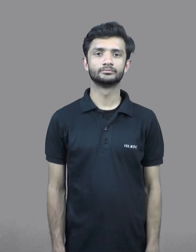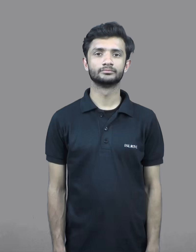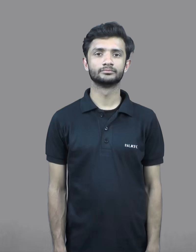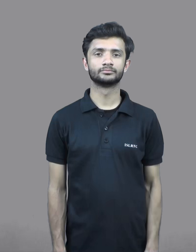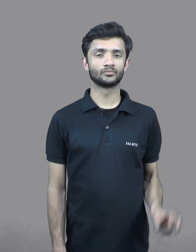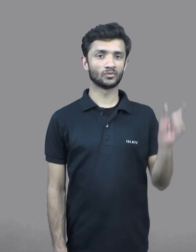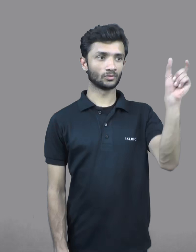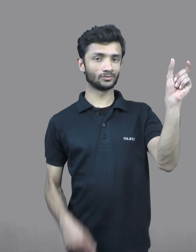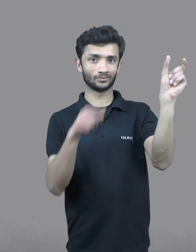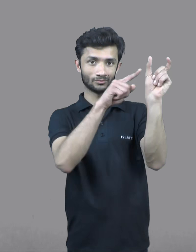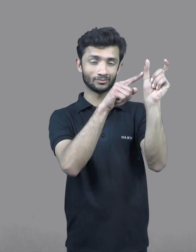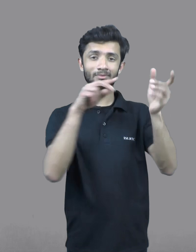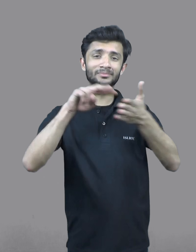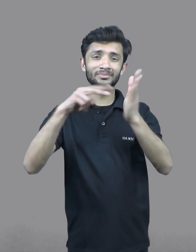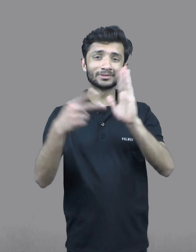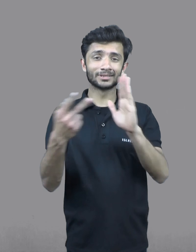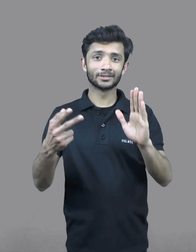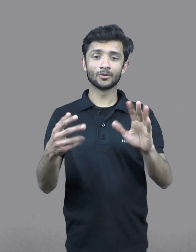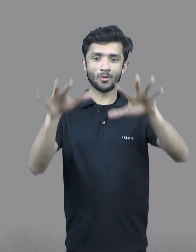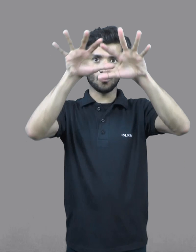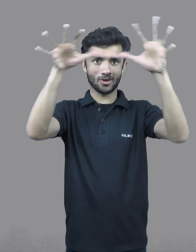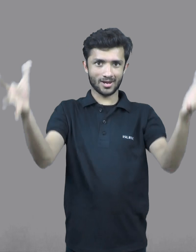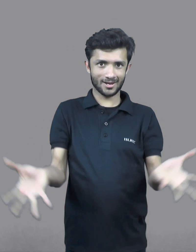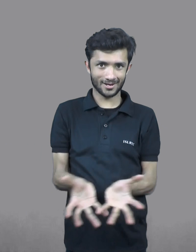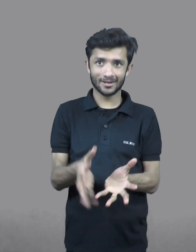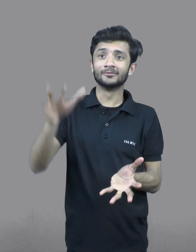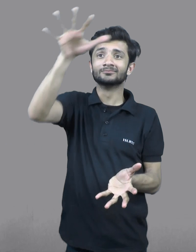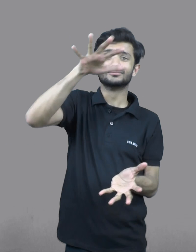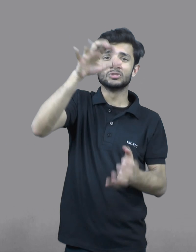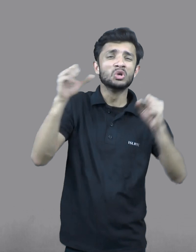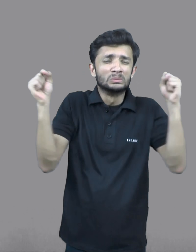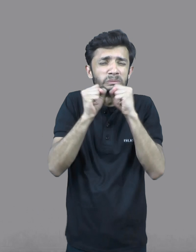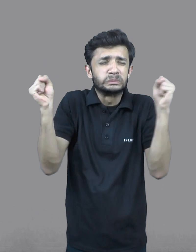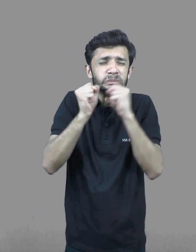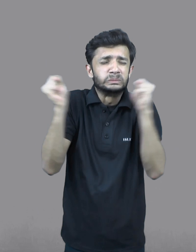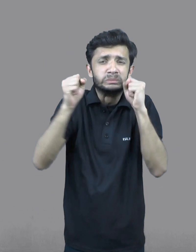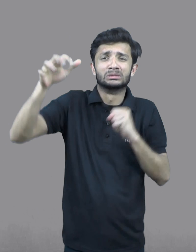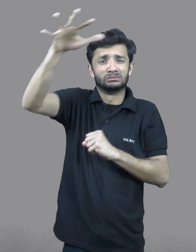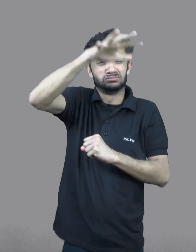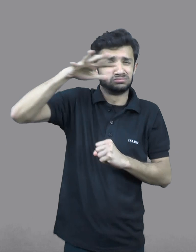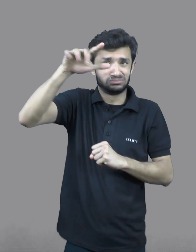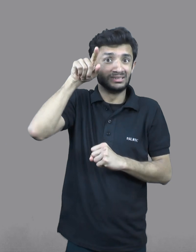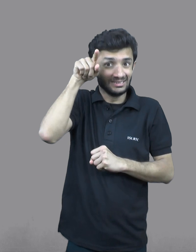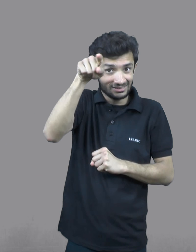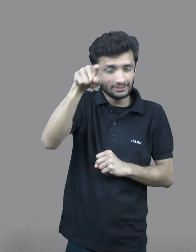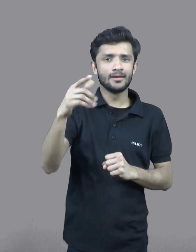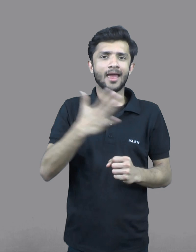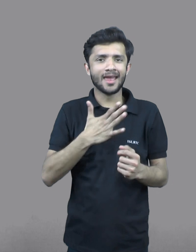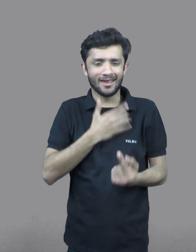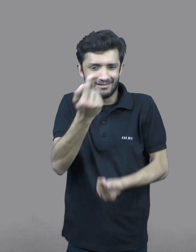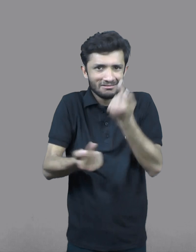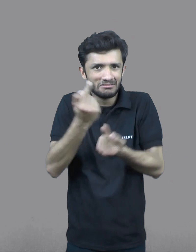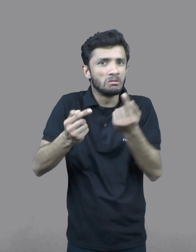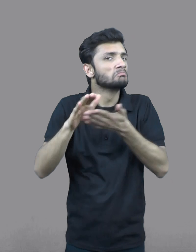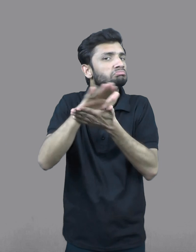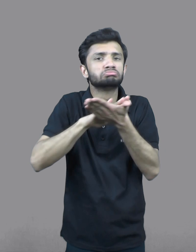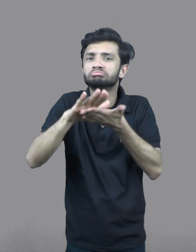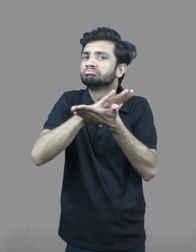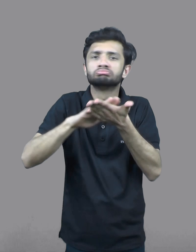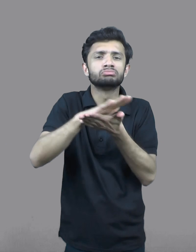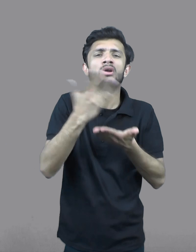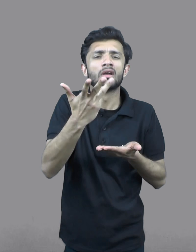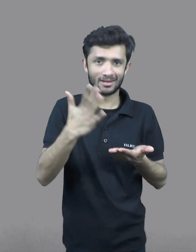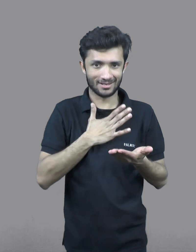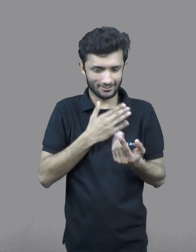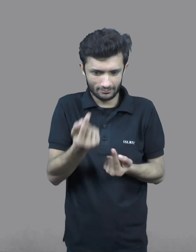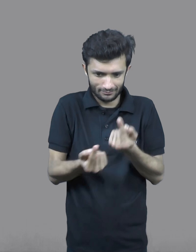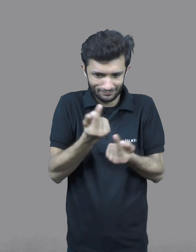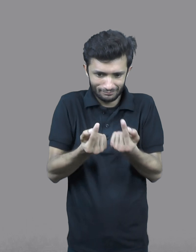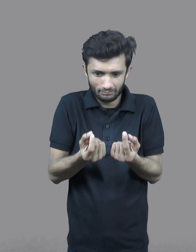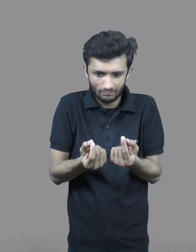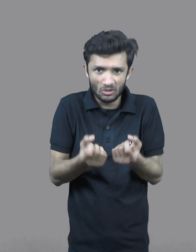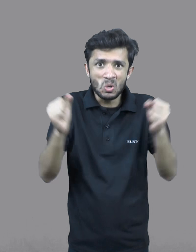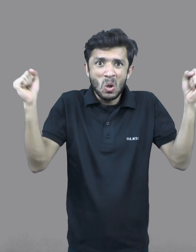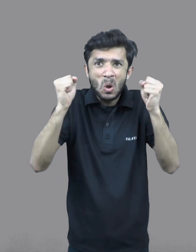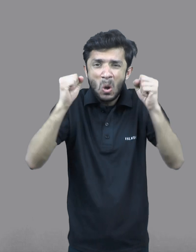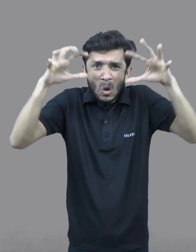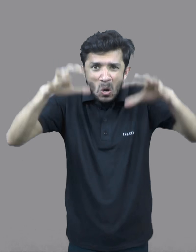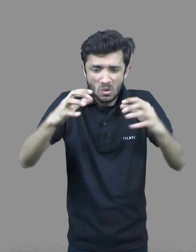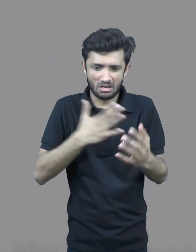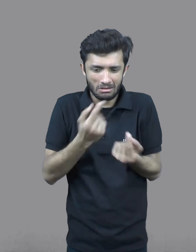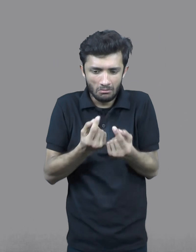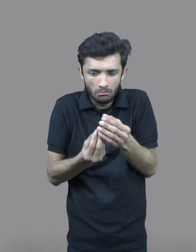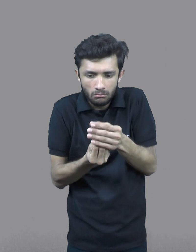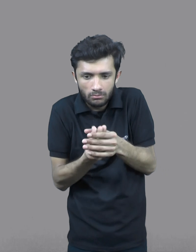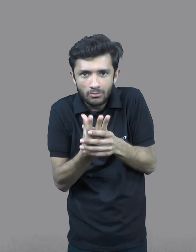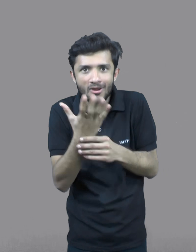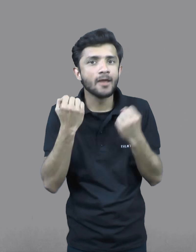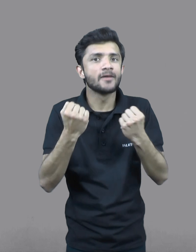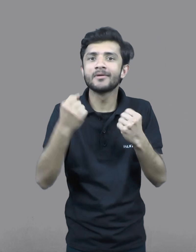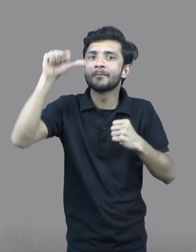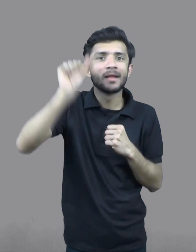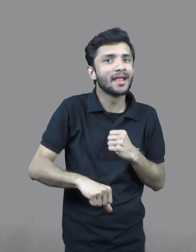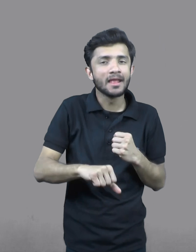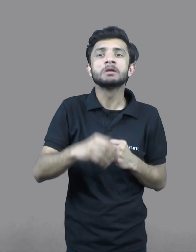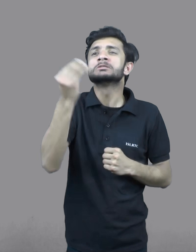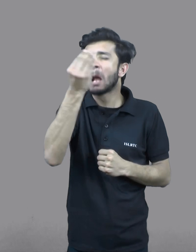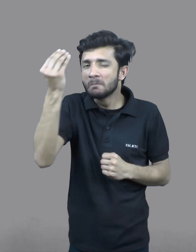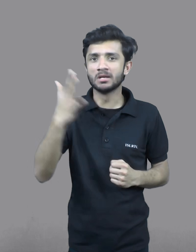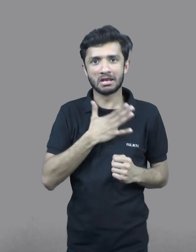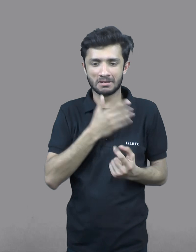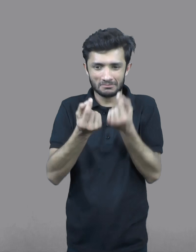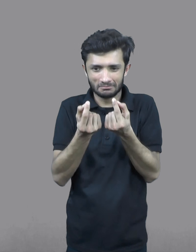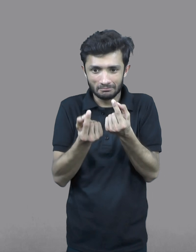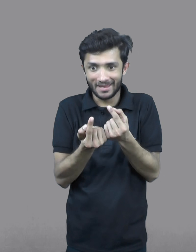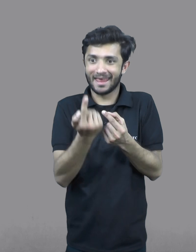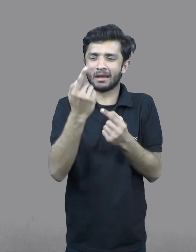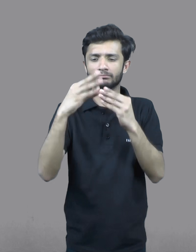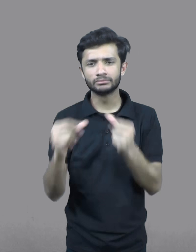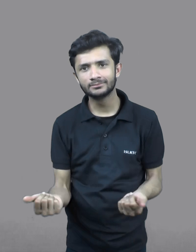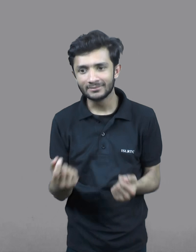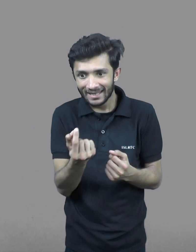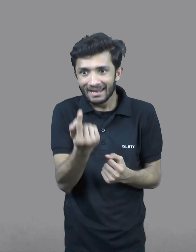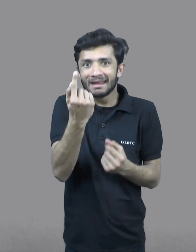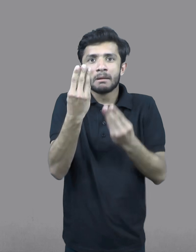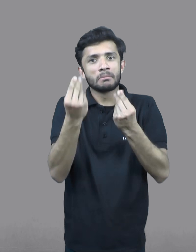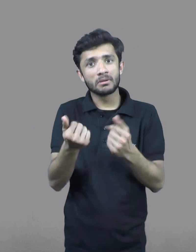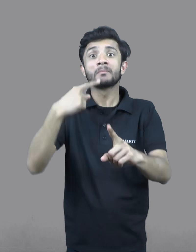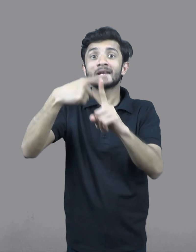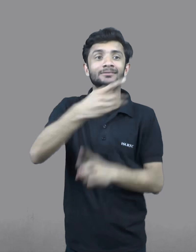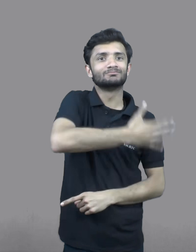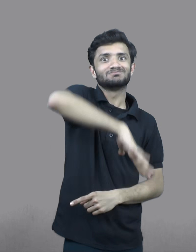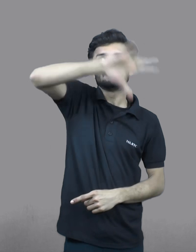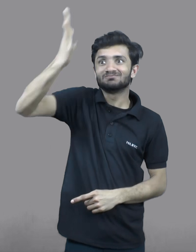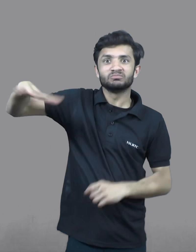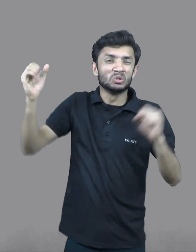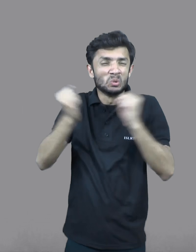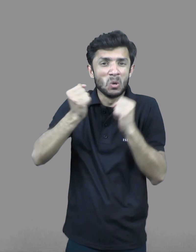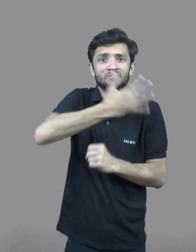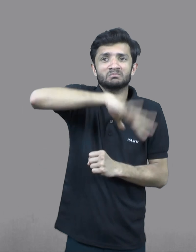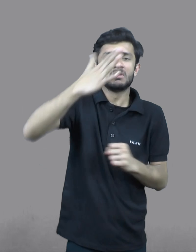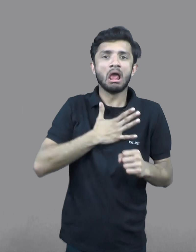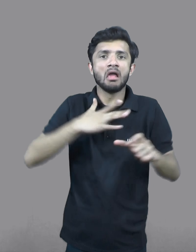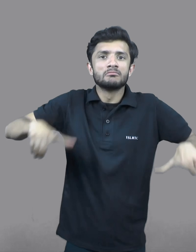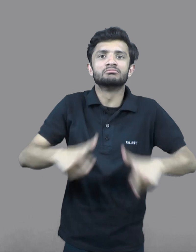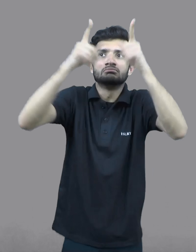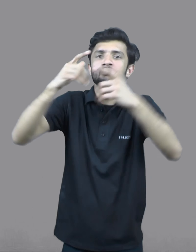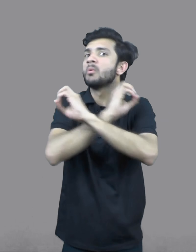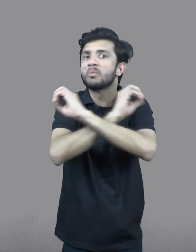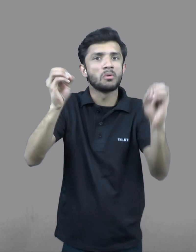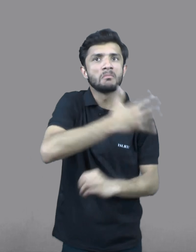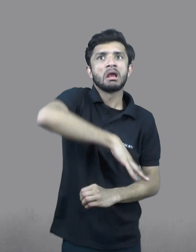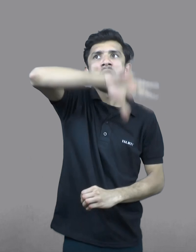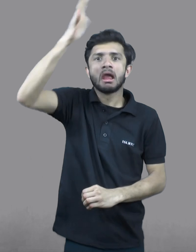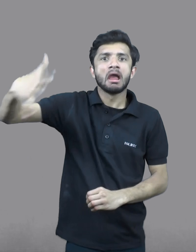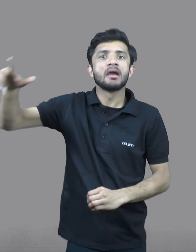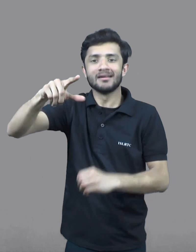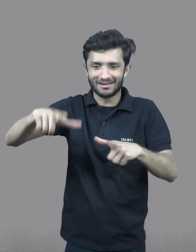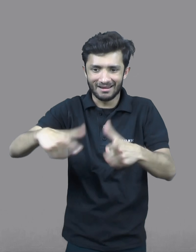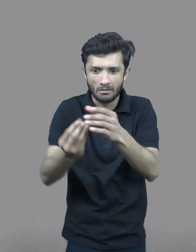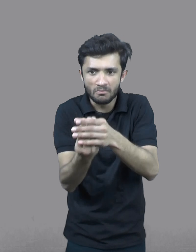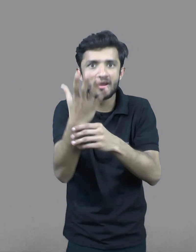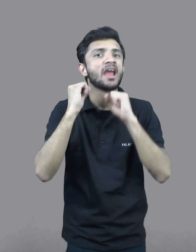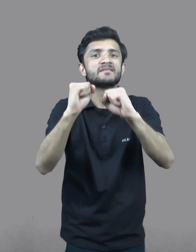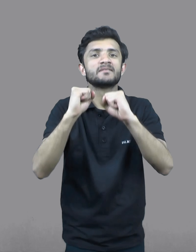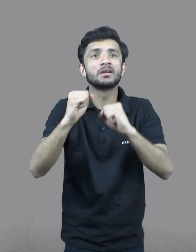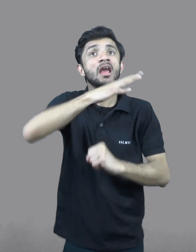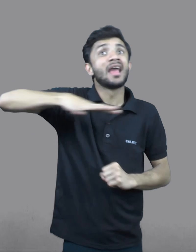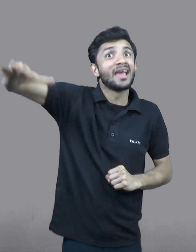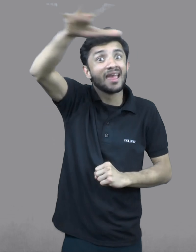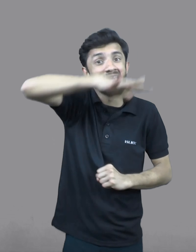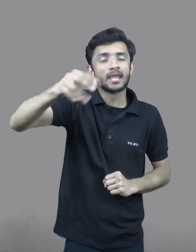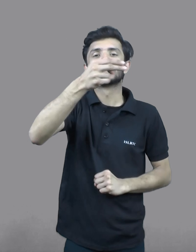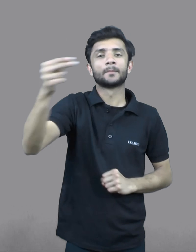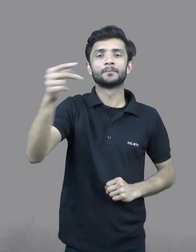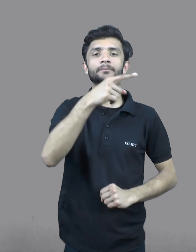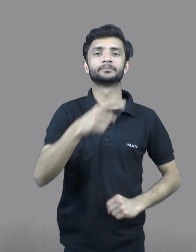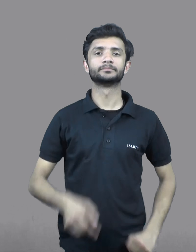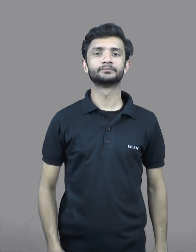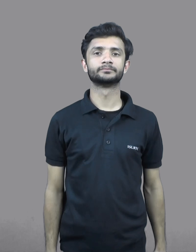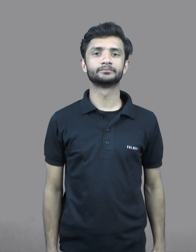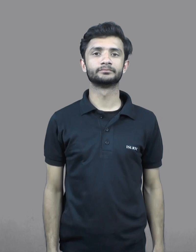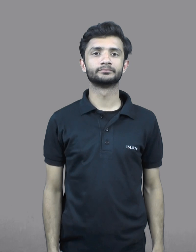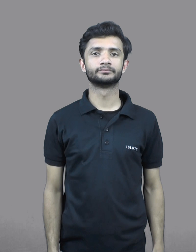Tundra Region